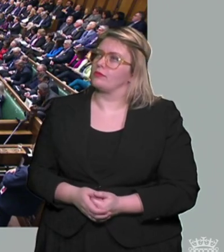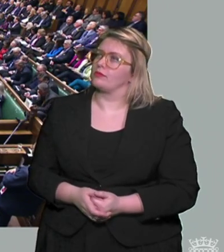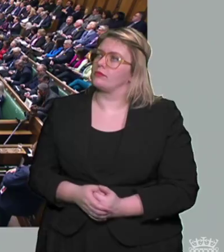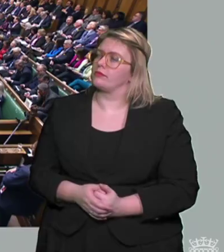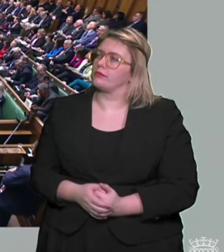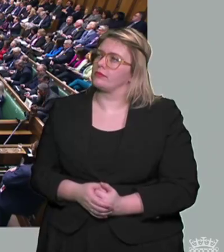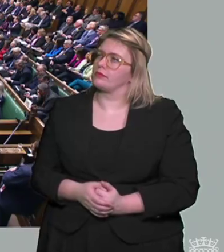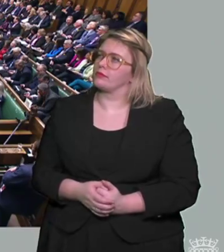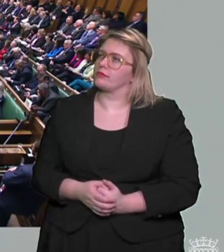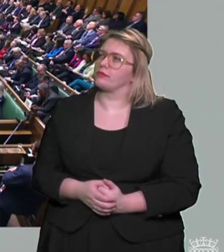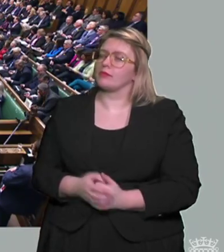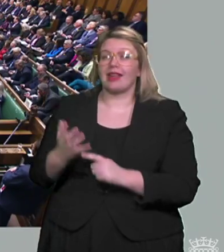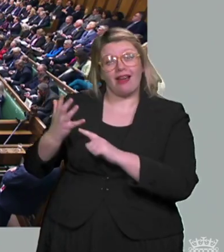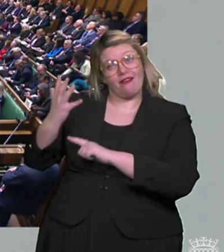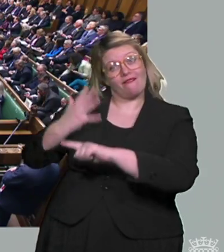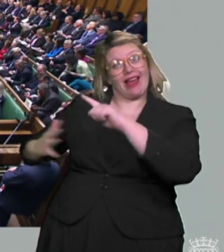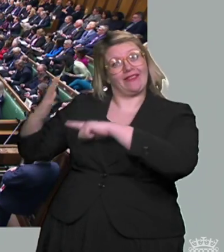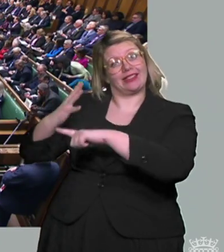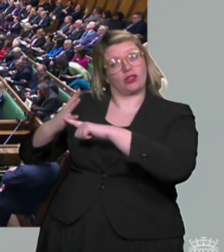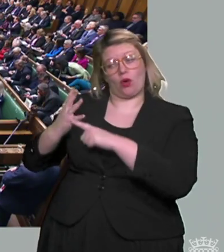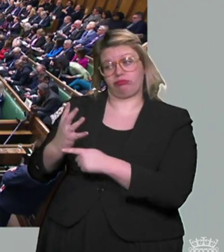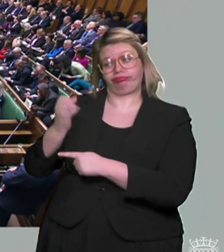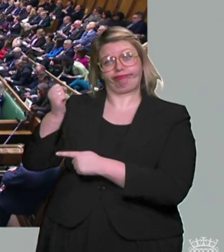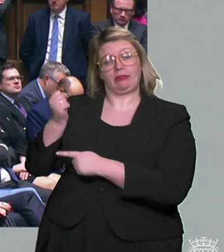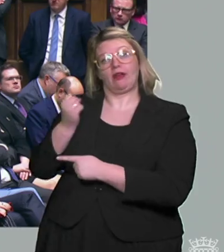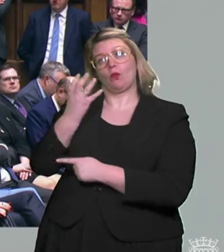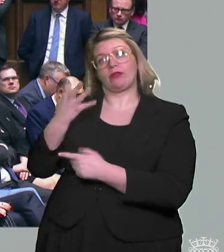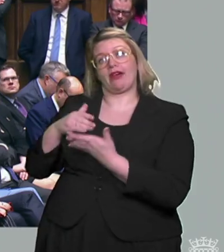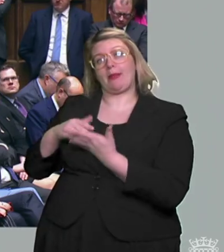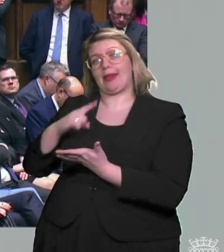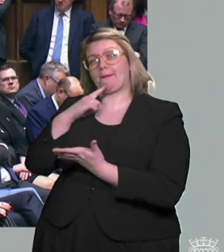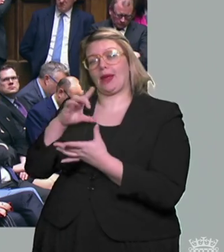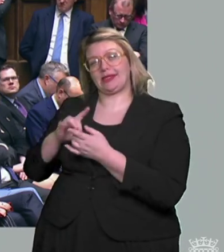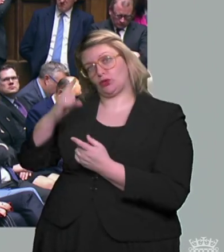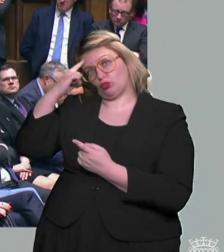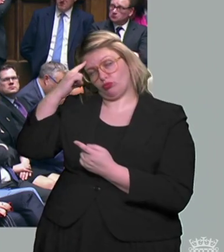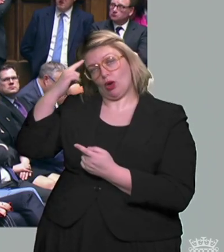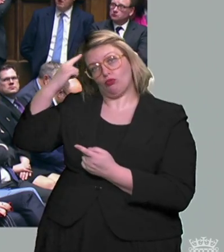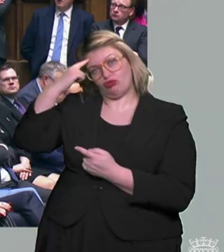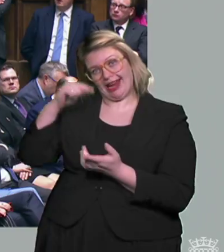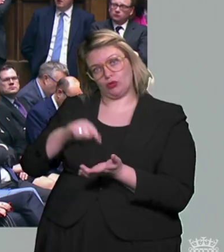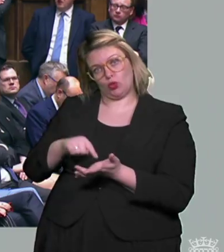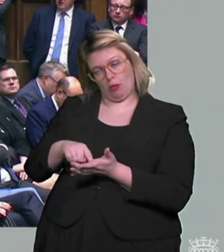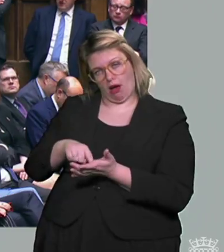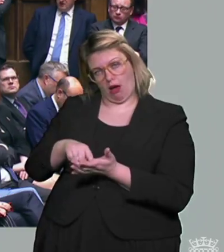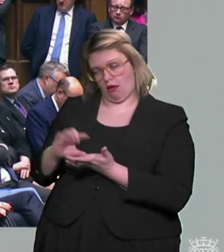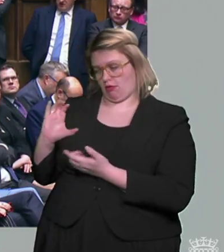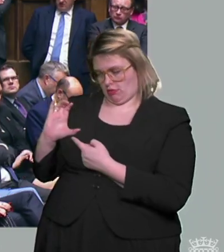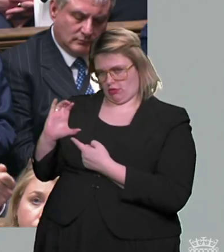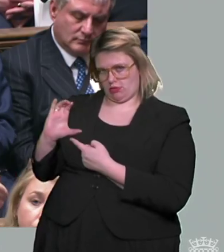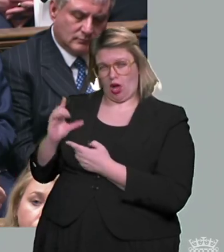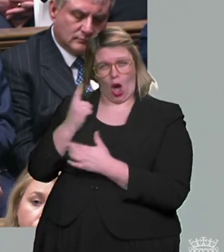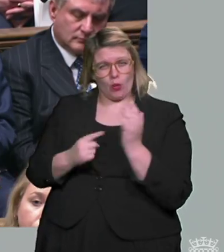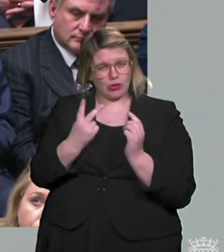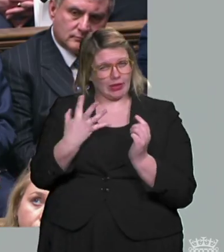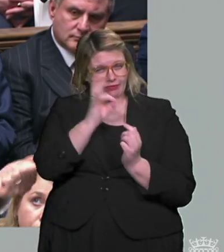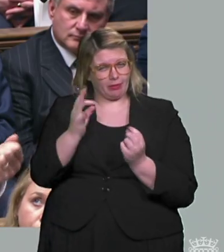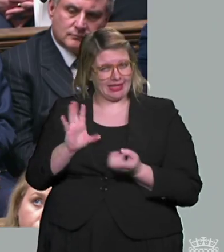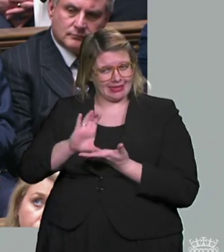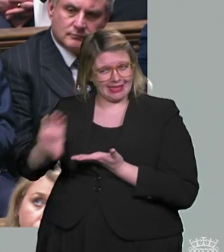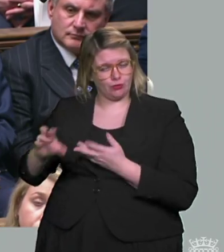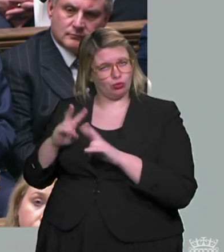Five years ago, £40 million of public funds were set aside for brain tumour research, but recent Government figures suggest that as little as a quarter of that money has been deployed to researchers.